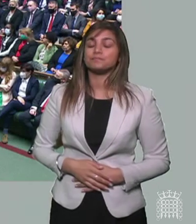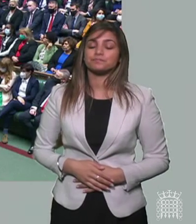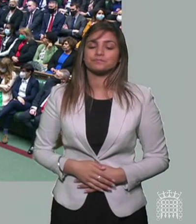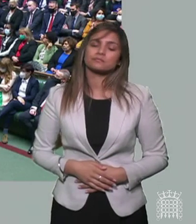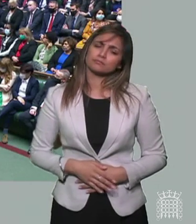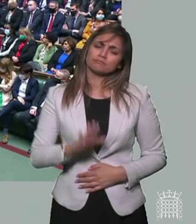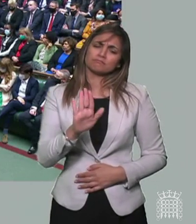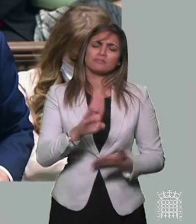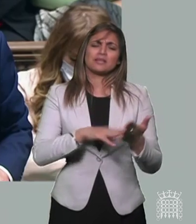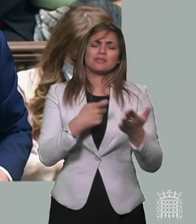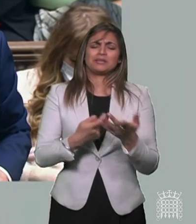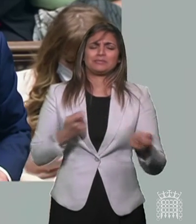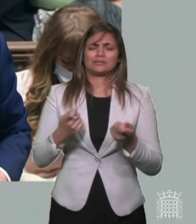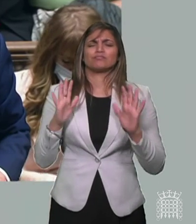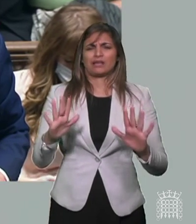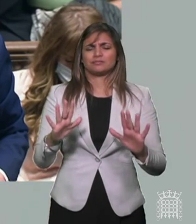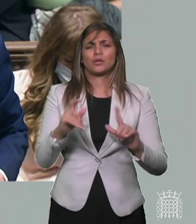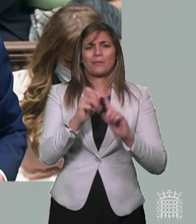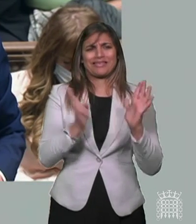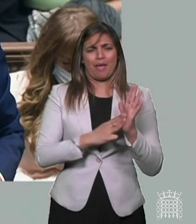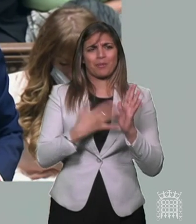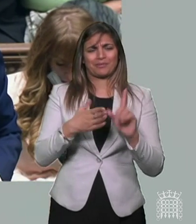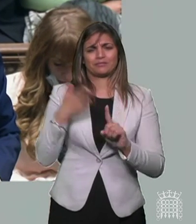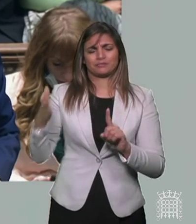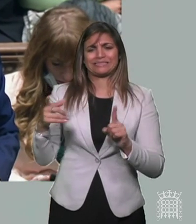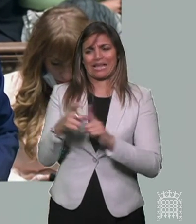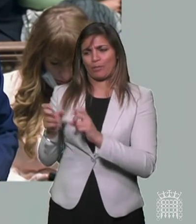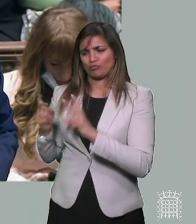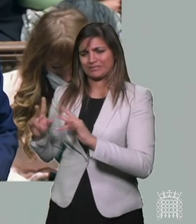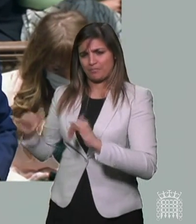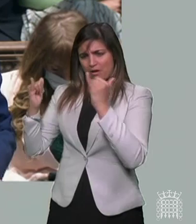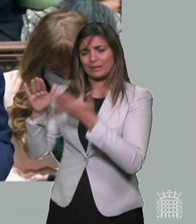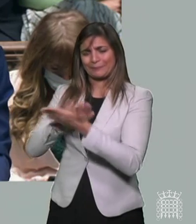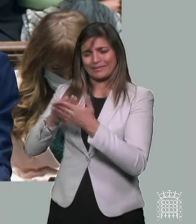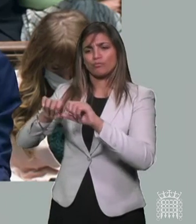So we have the Prime Minister attending Downing Street parties—a clear breach of the rules.